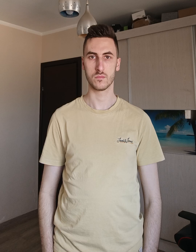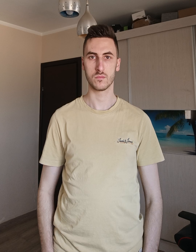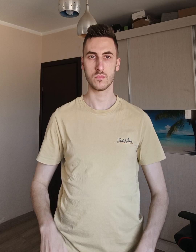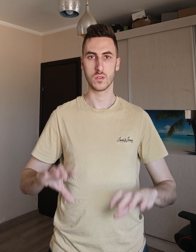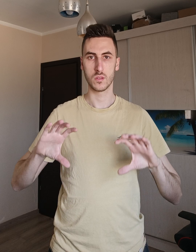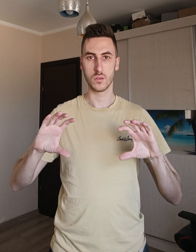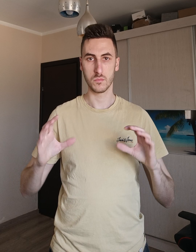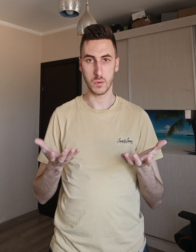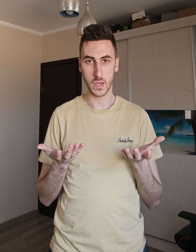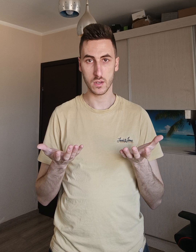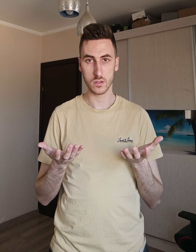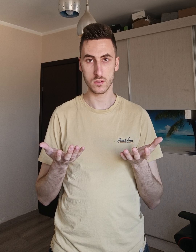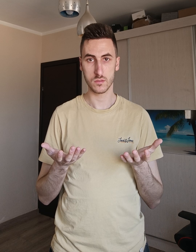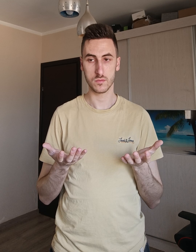מהר